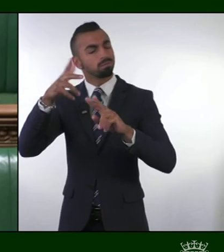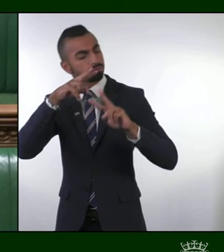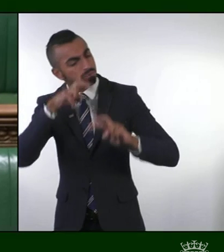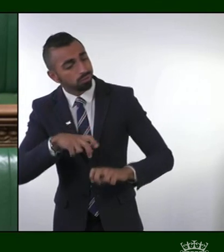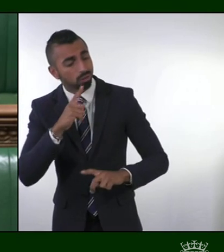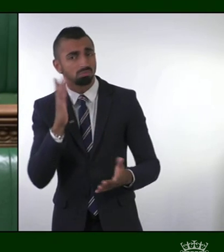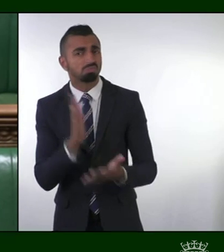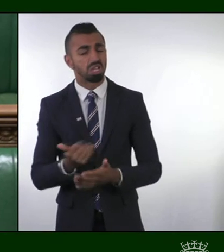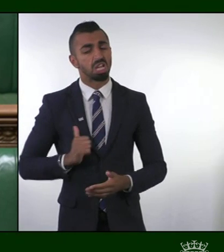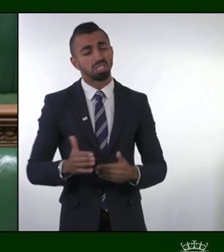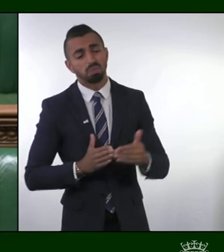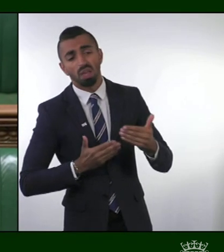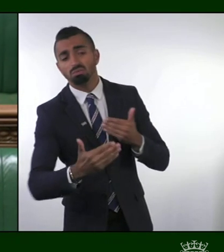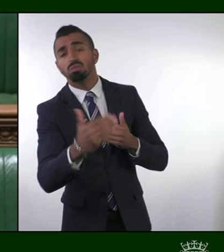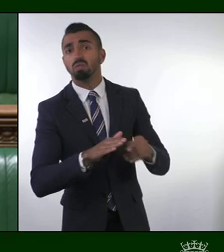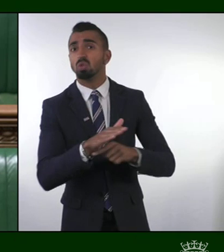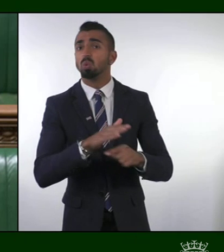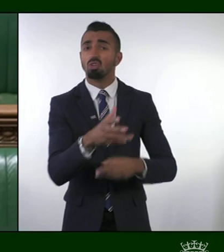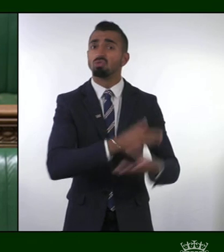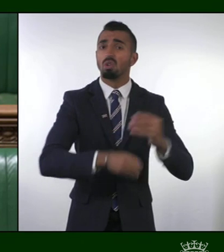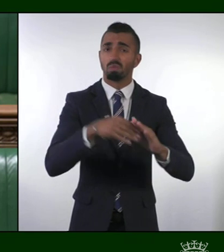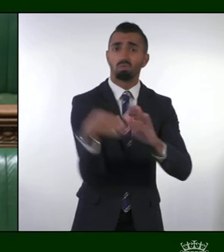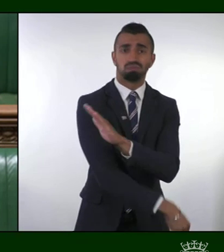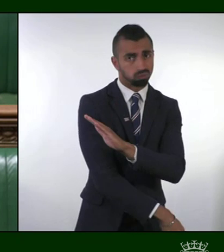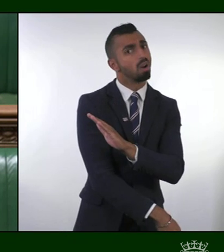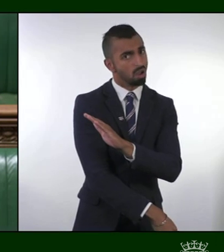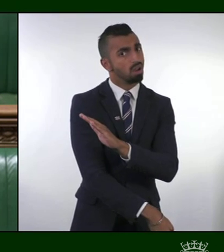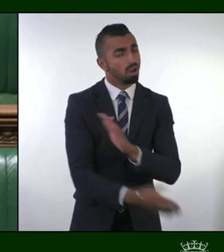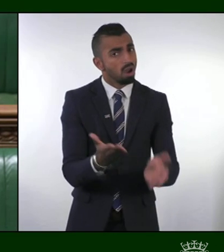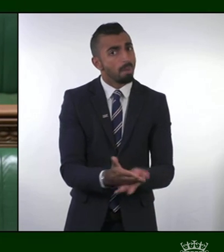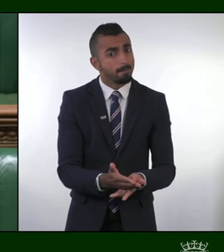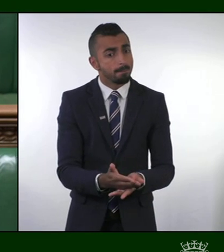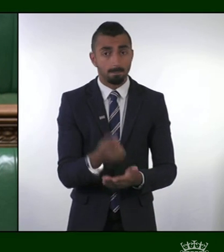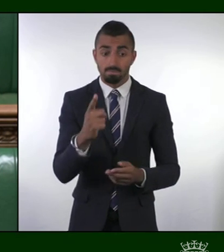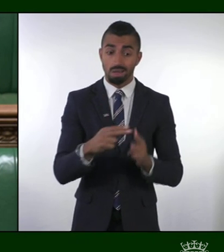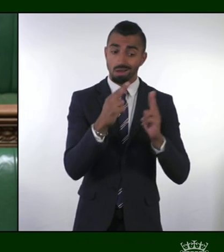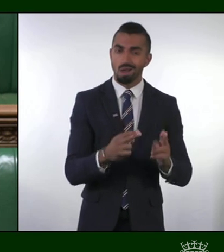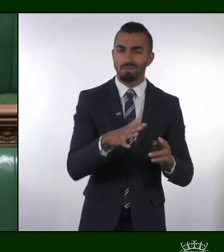Household consumption—the biggest component of our economy—has fallen steeply.